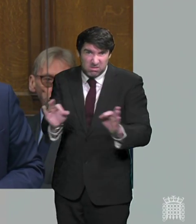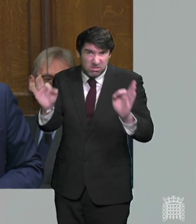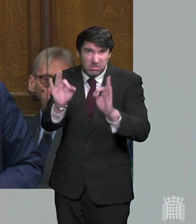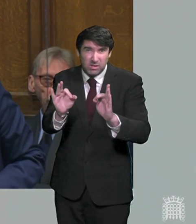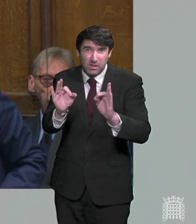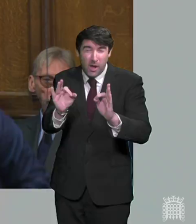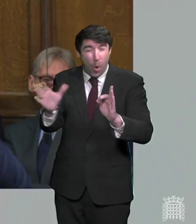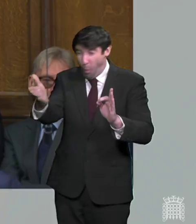Why doesn’t he?